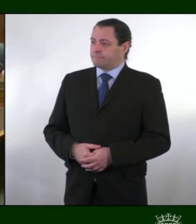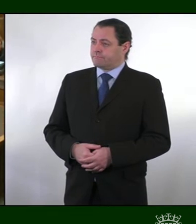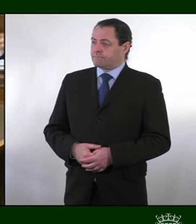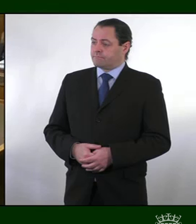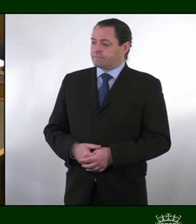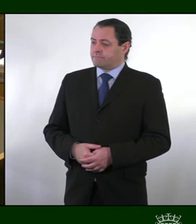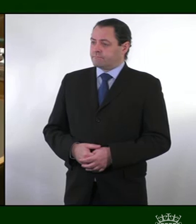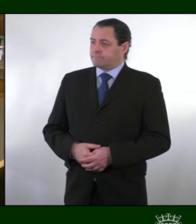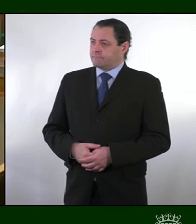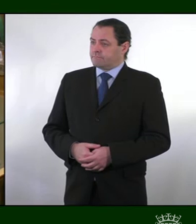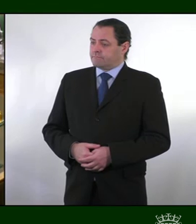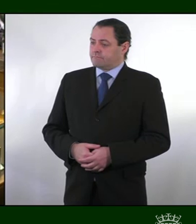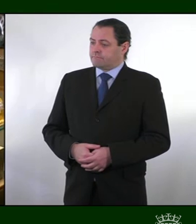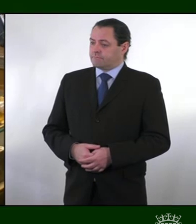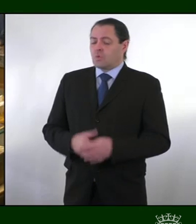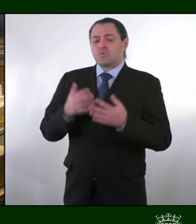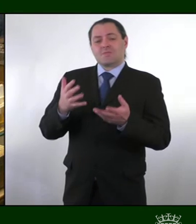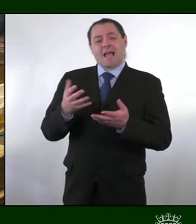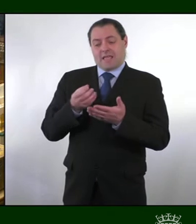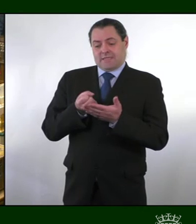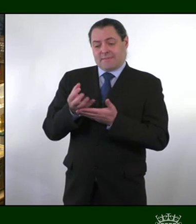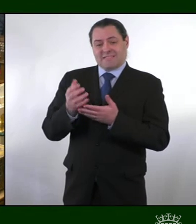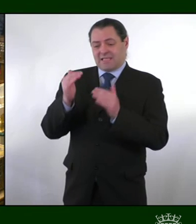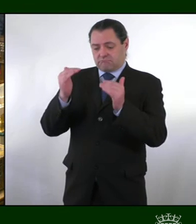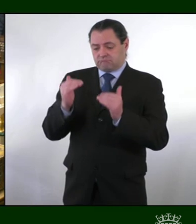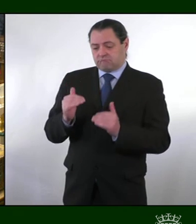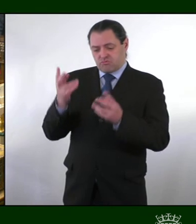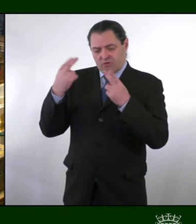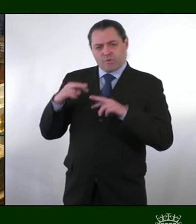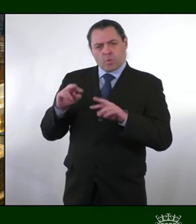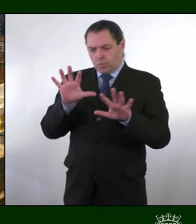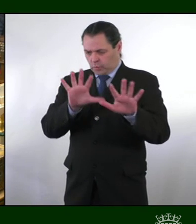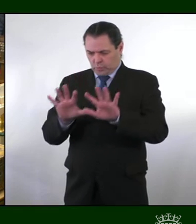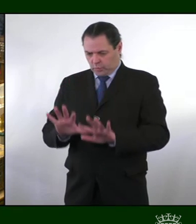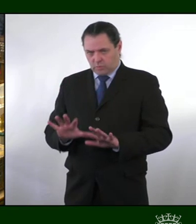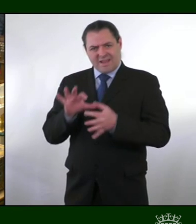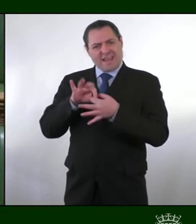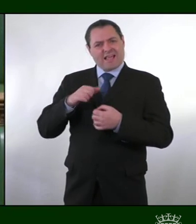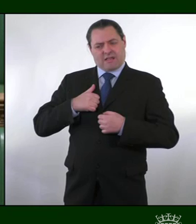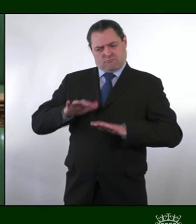Mr Speaker, today’s spending review delivers on the priorities of the British people.